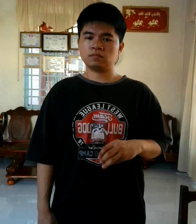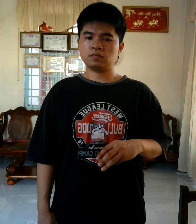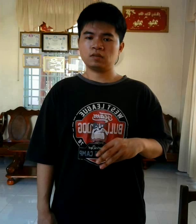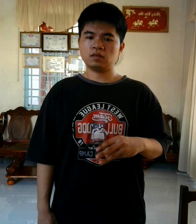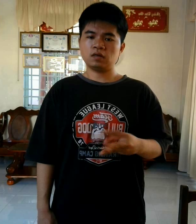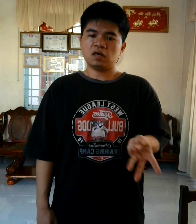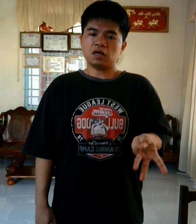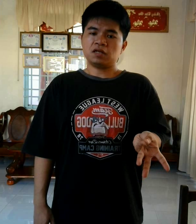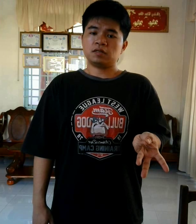it